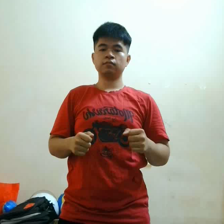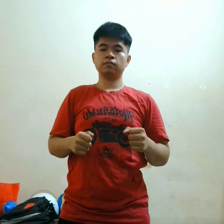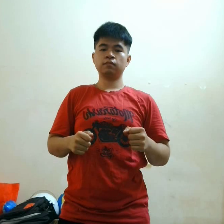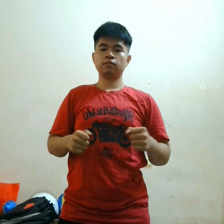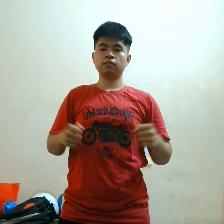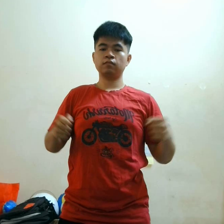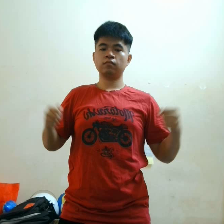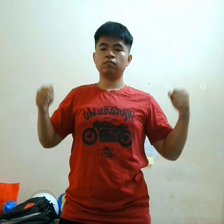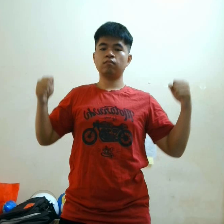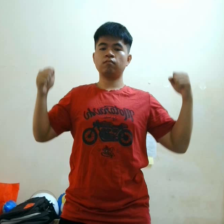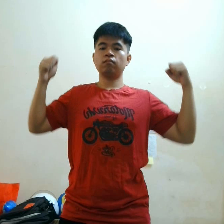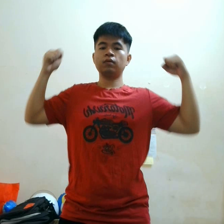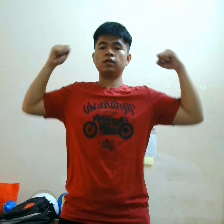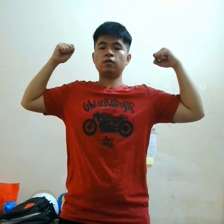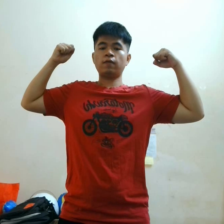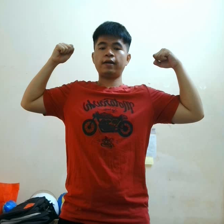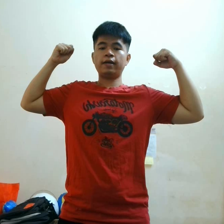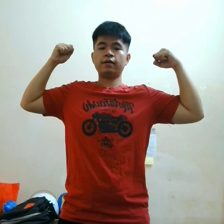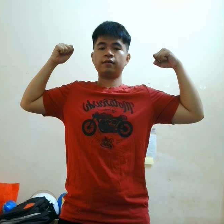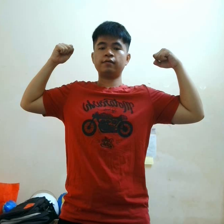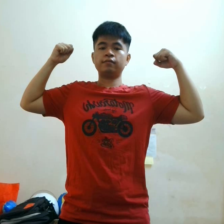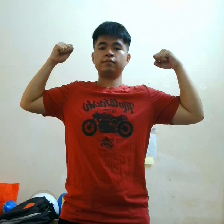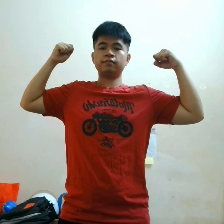minh khoe